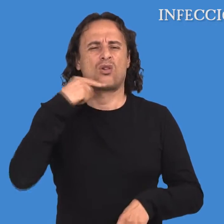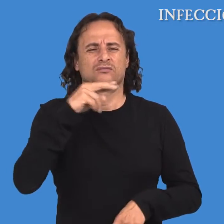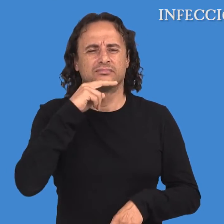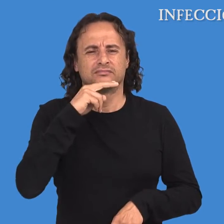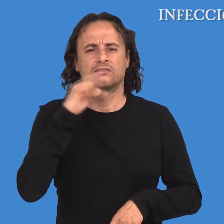pis